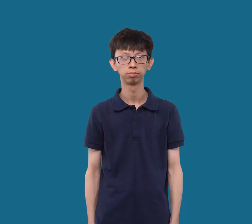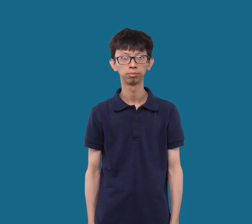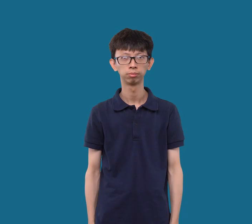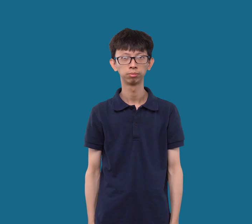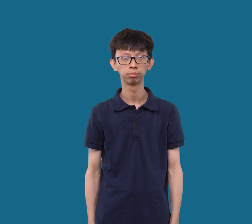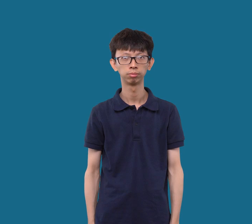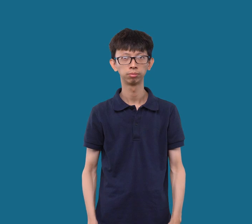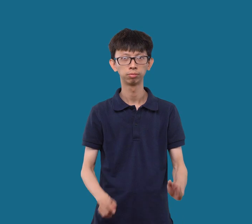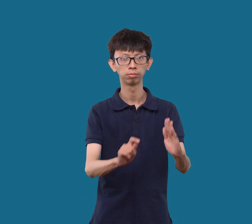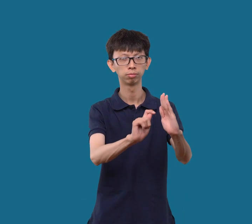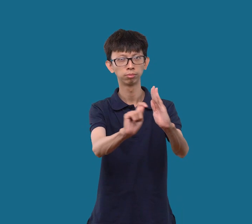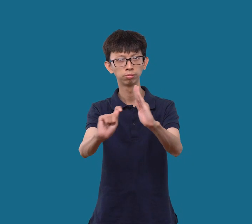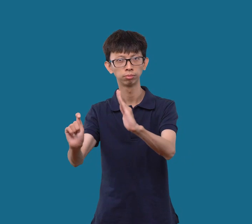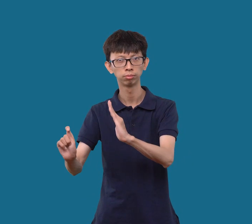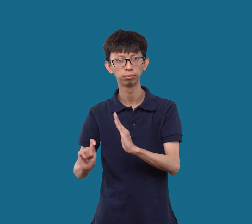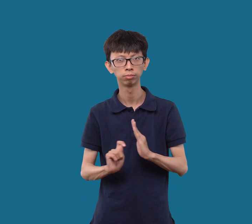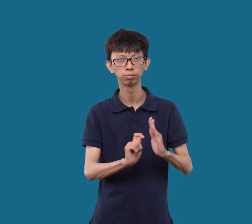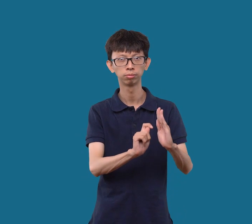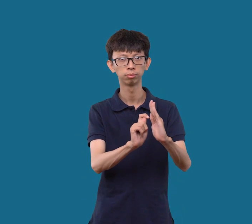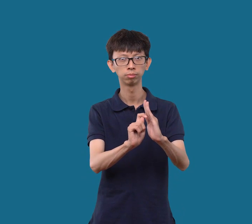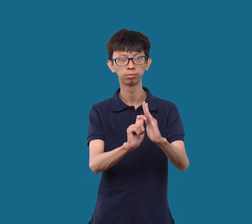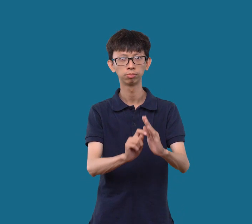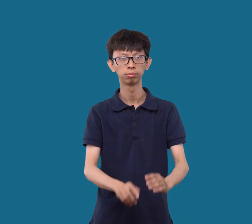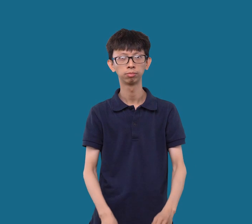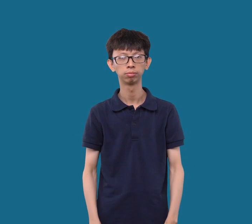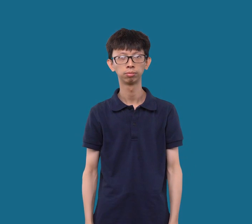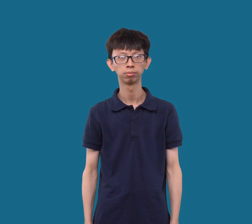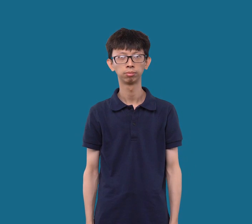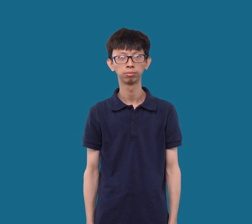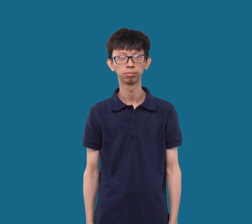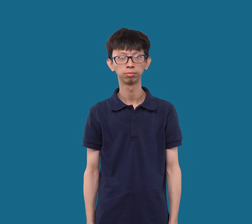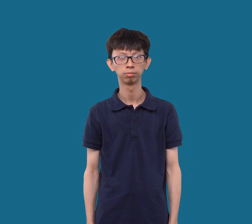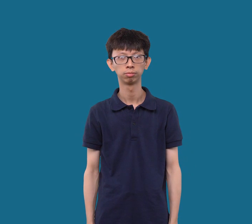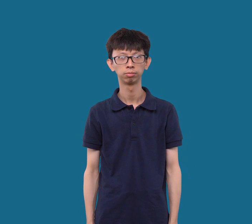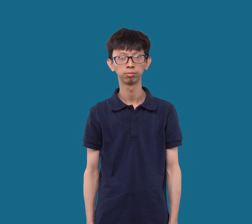làng xóm